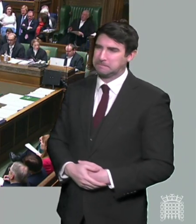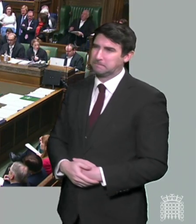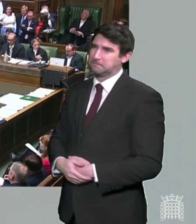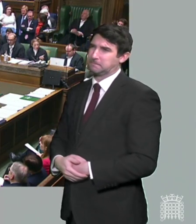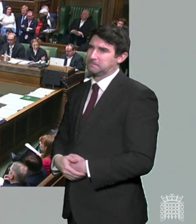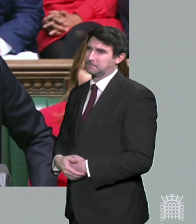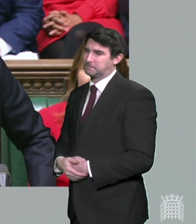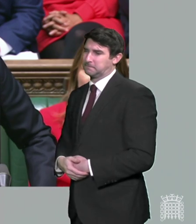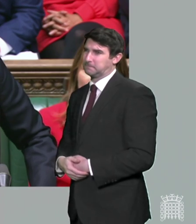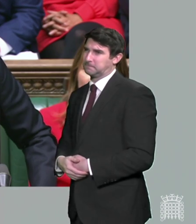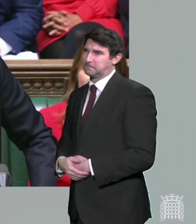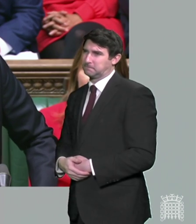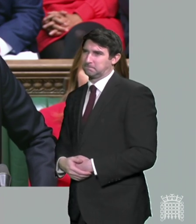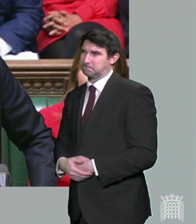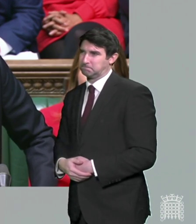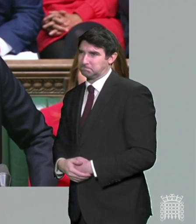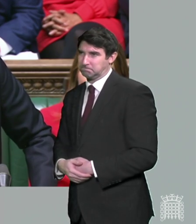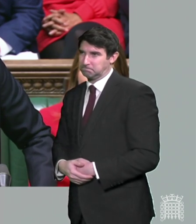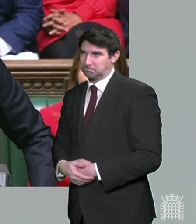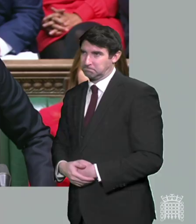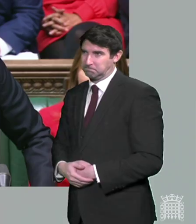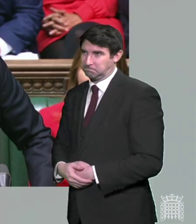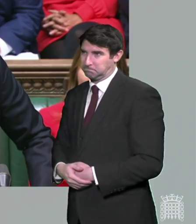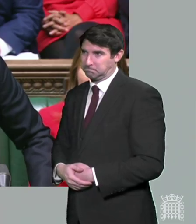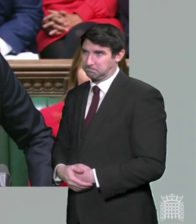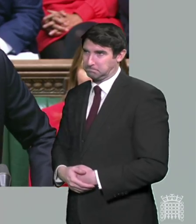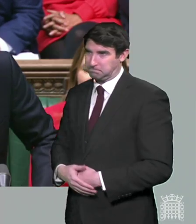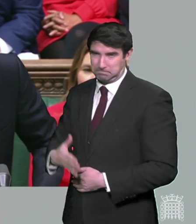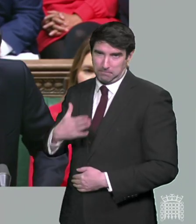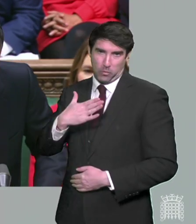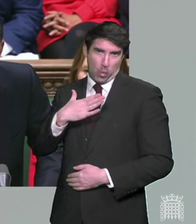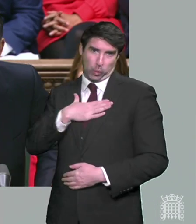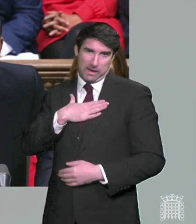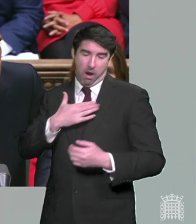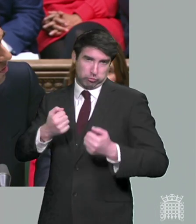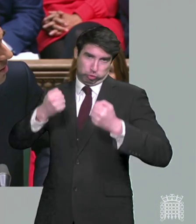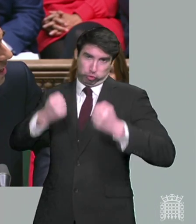We remain the leading European ally in NATO, as we always have done.